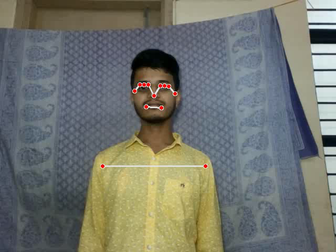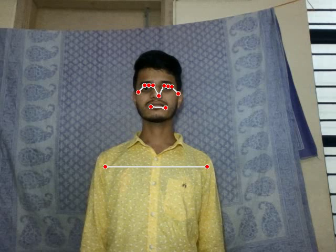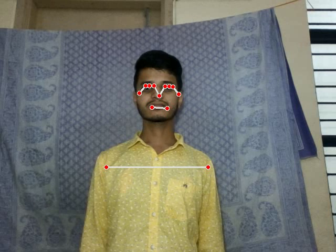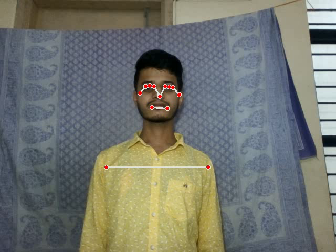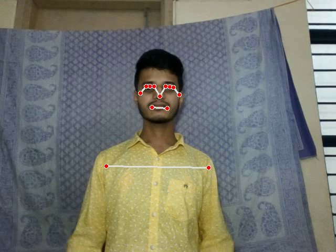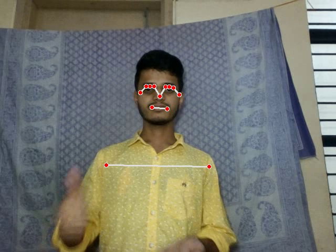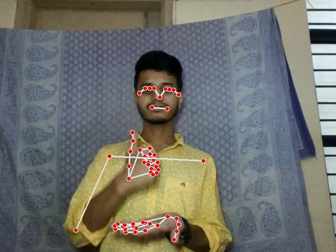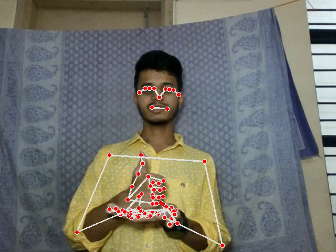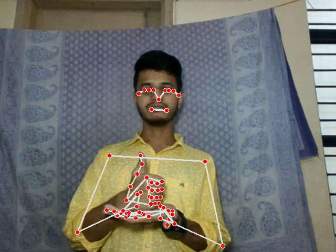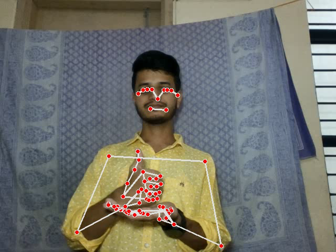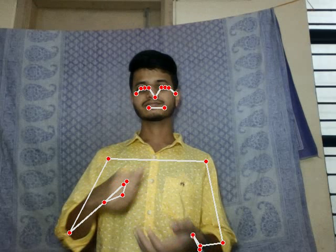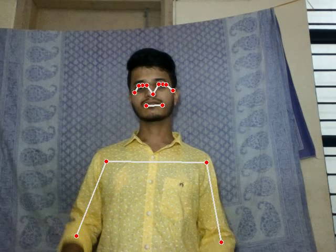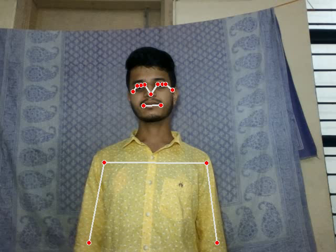help